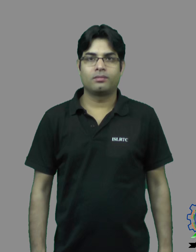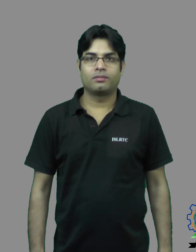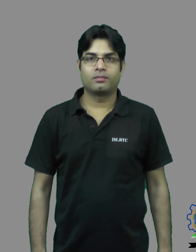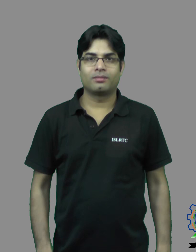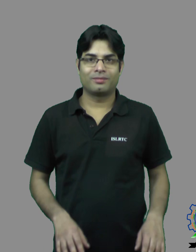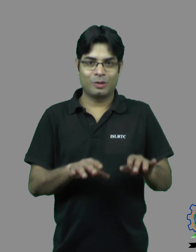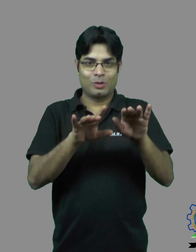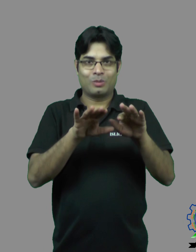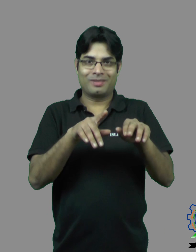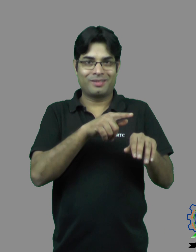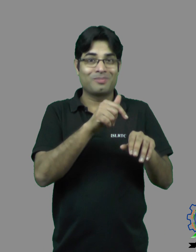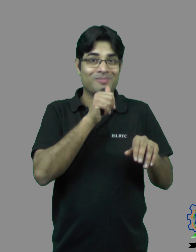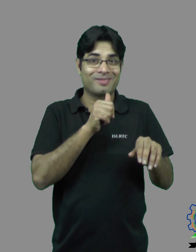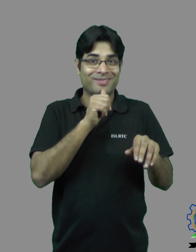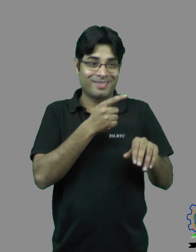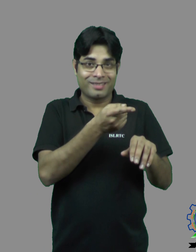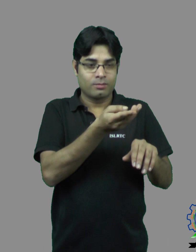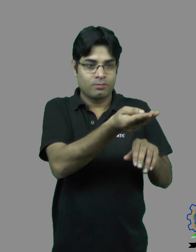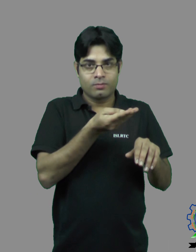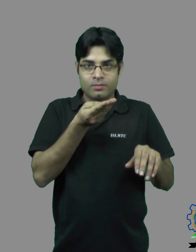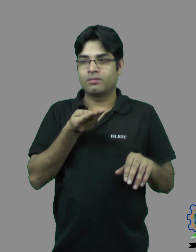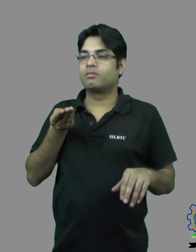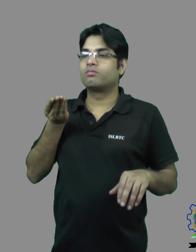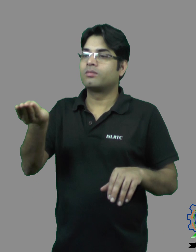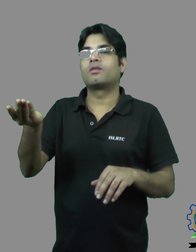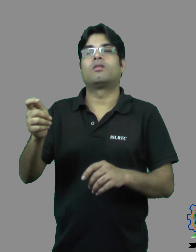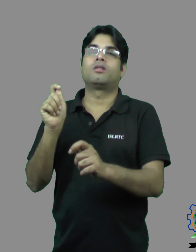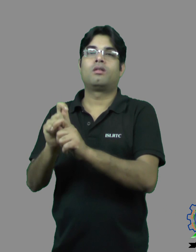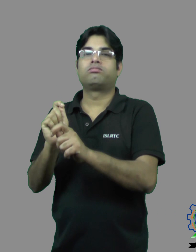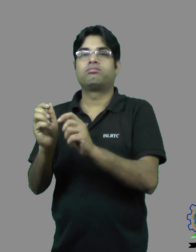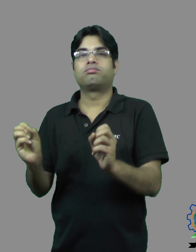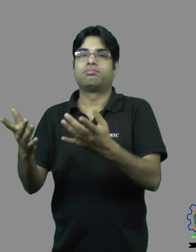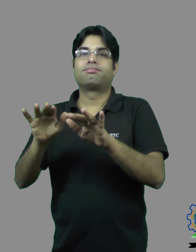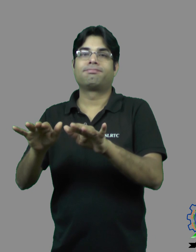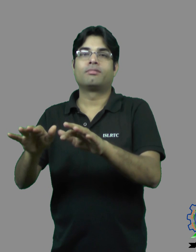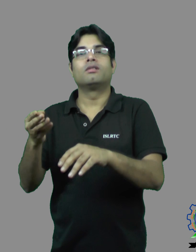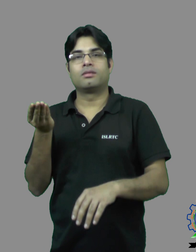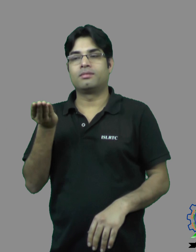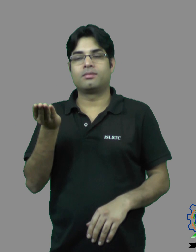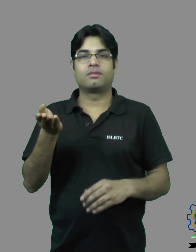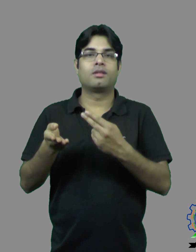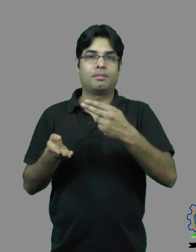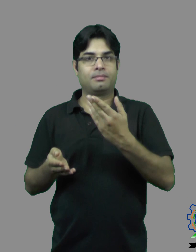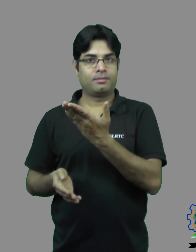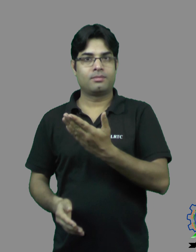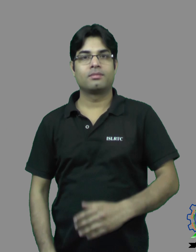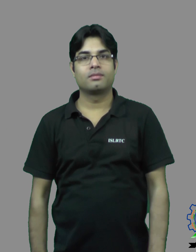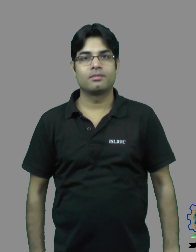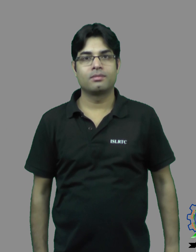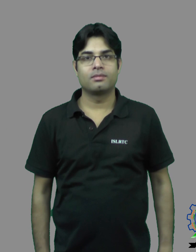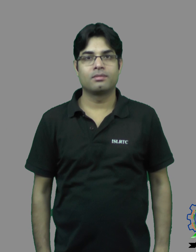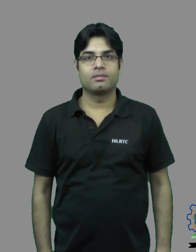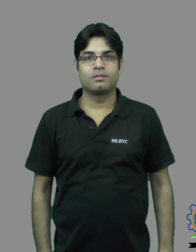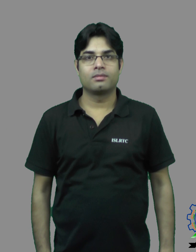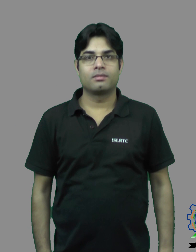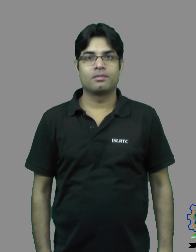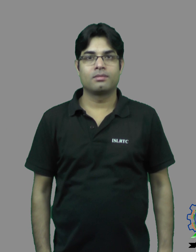Numerical Control